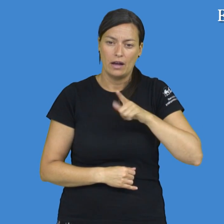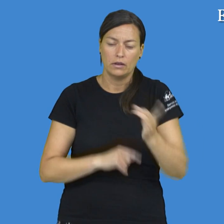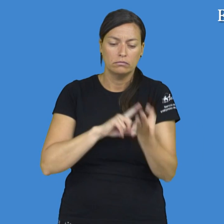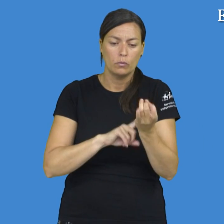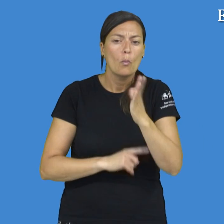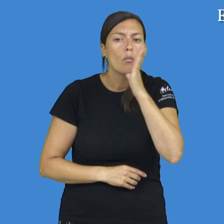crear